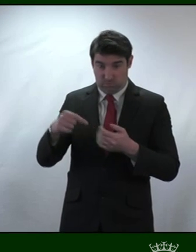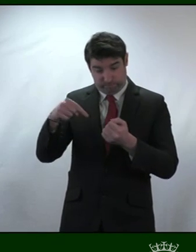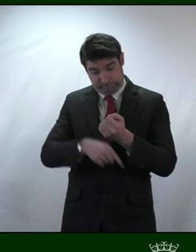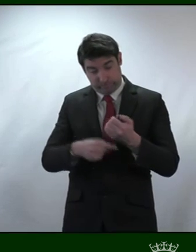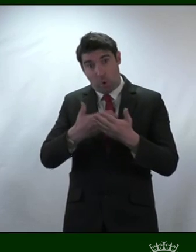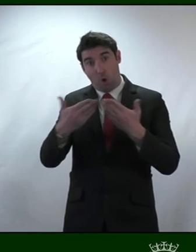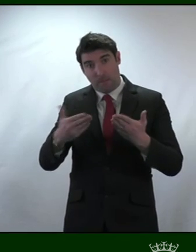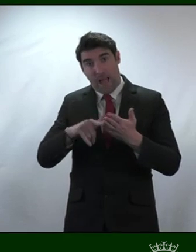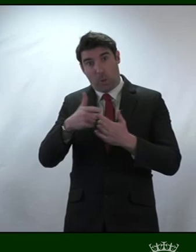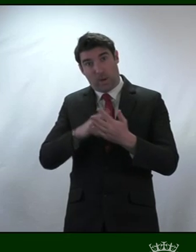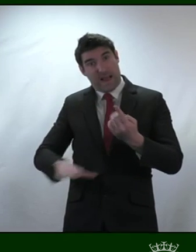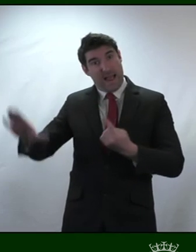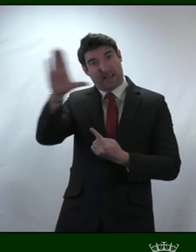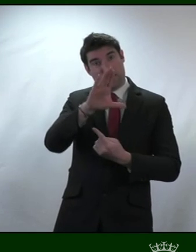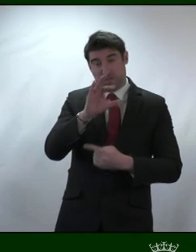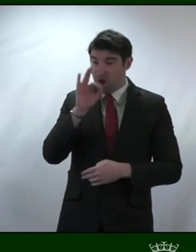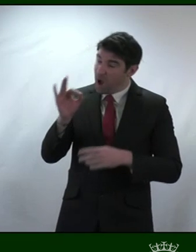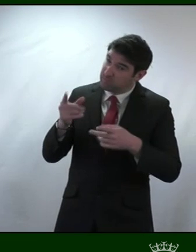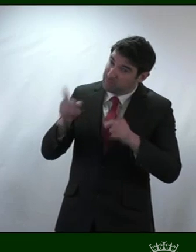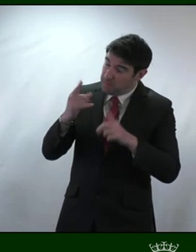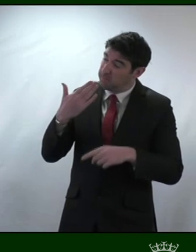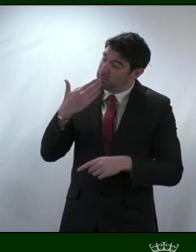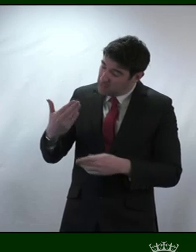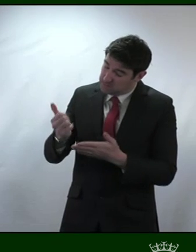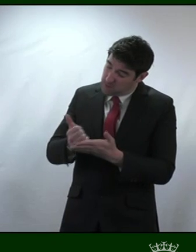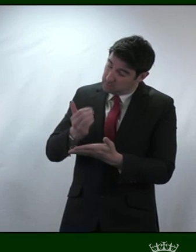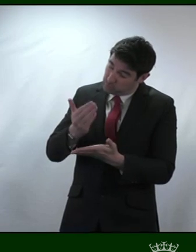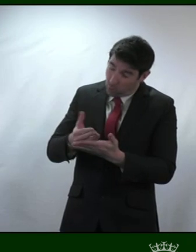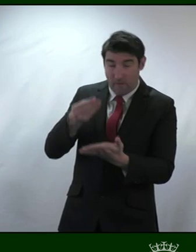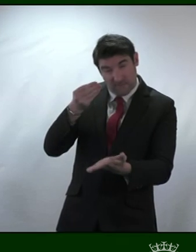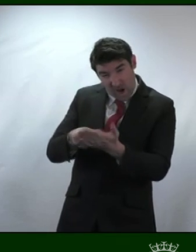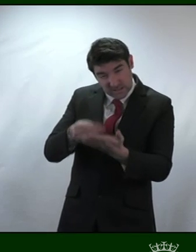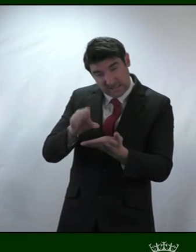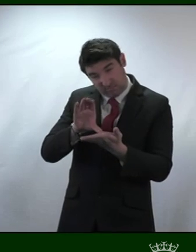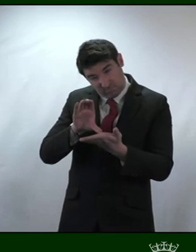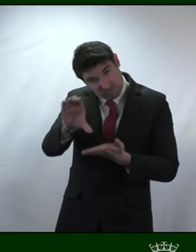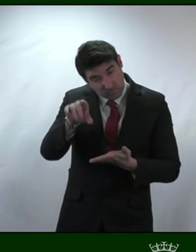Will my right hon. Friend work with me to make sure that schools in Cambridgeshire get the resources they need?